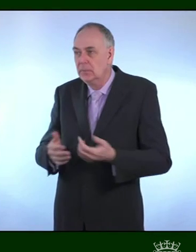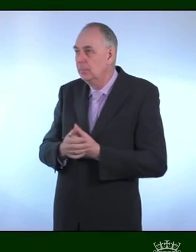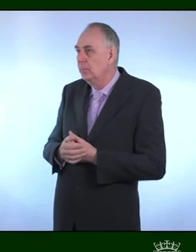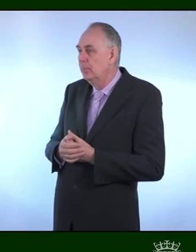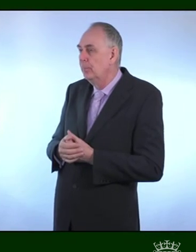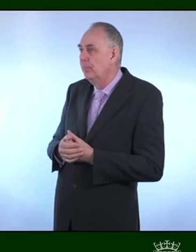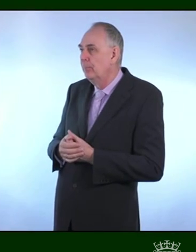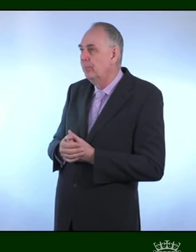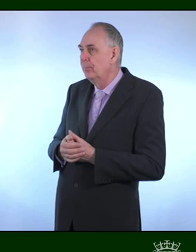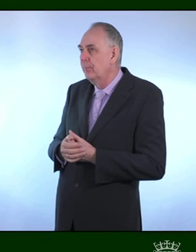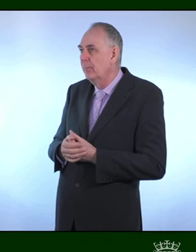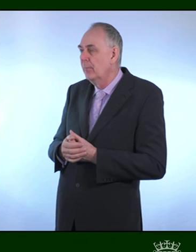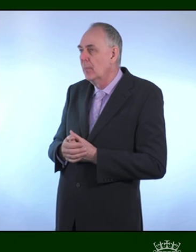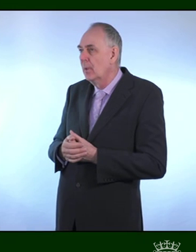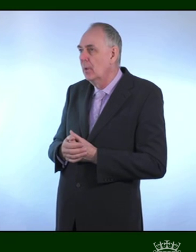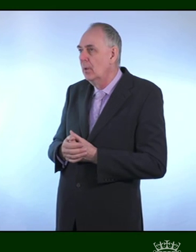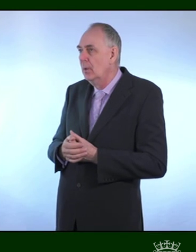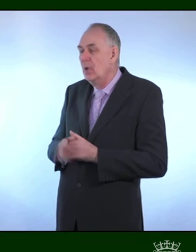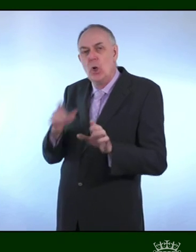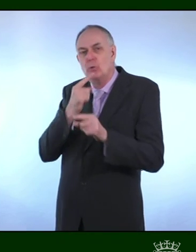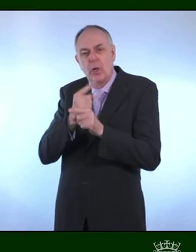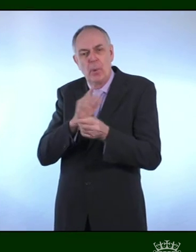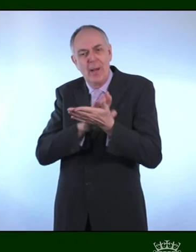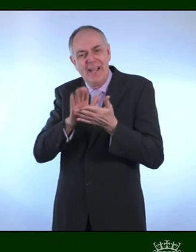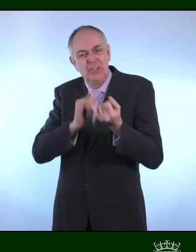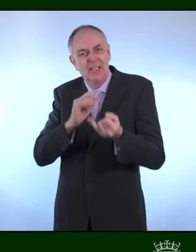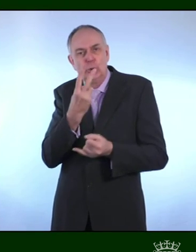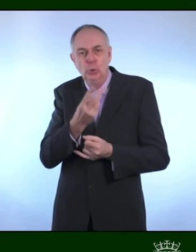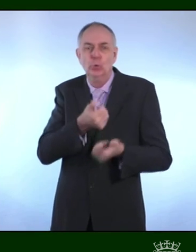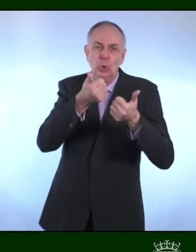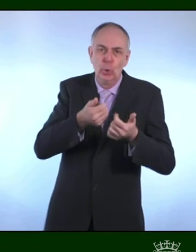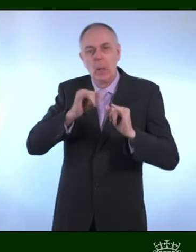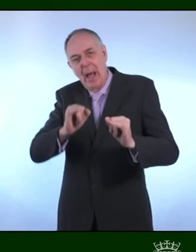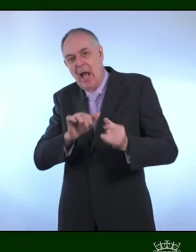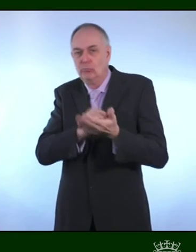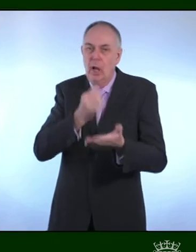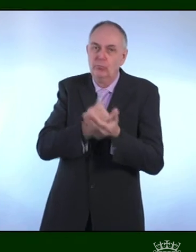This is not, to be clear, about the rights and wrongs of HS2; it is about the safety of us all.